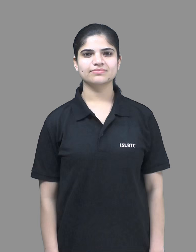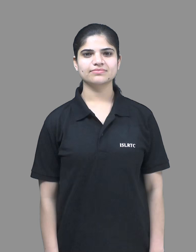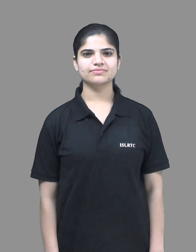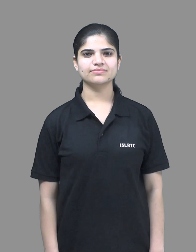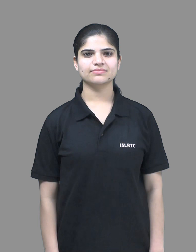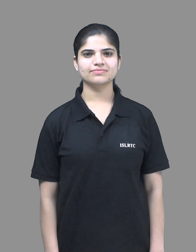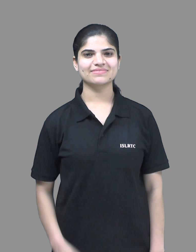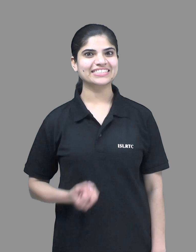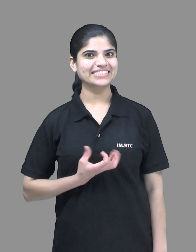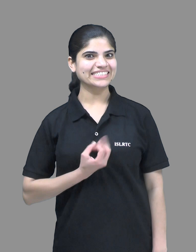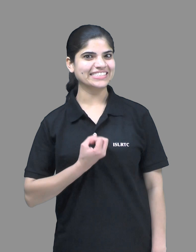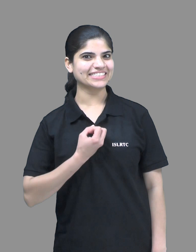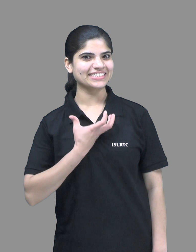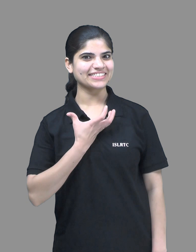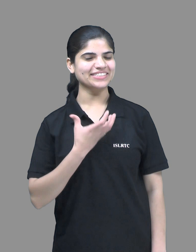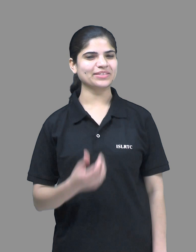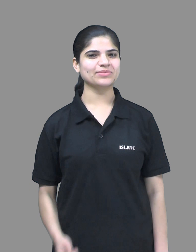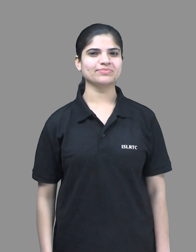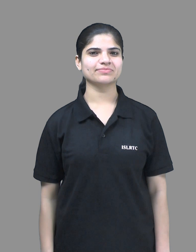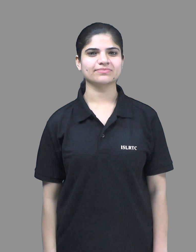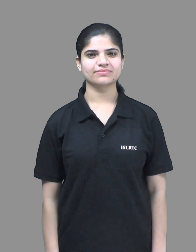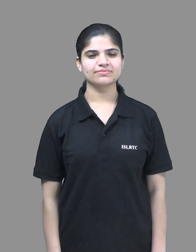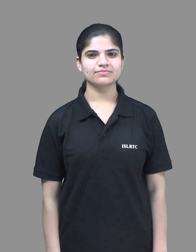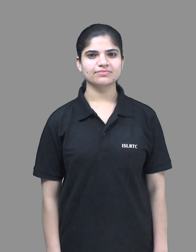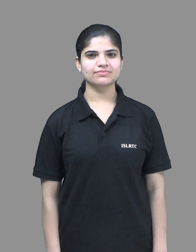Excited